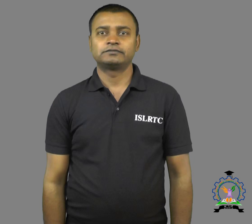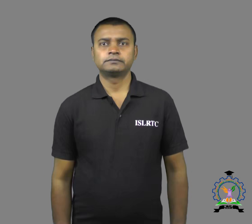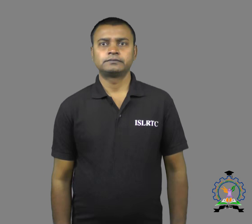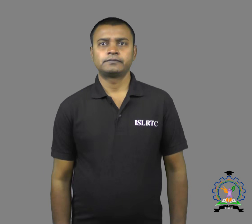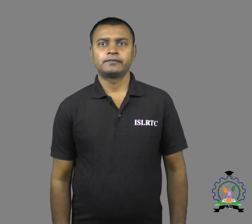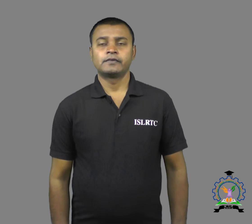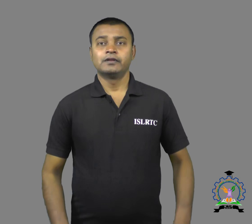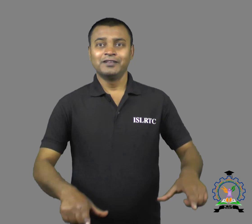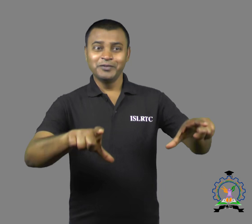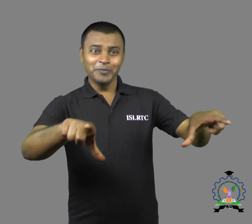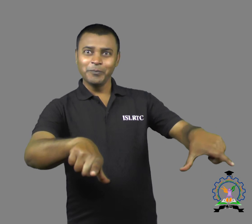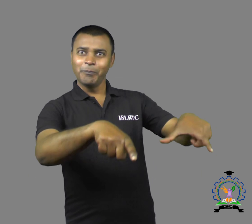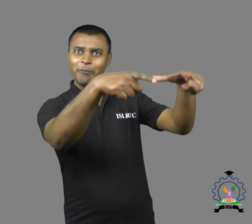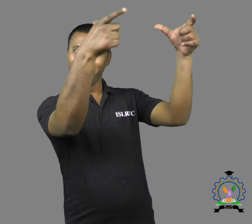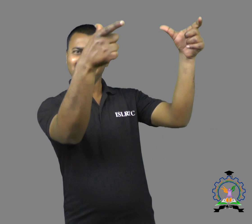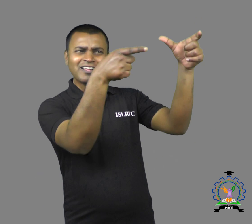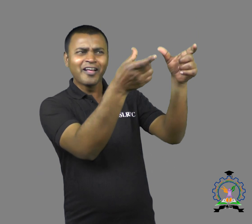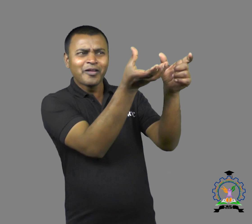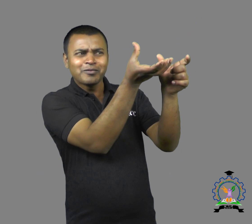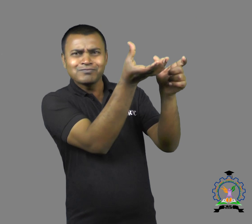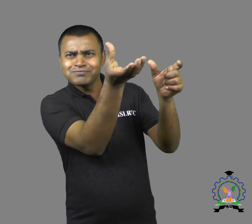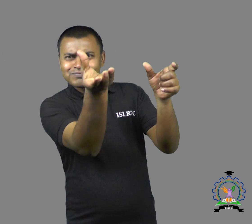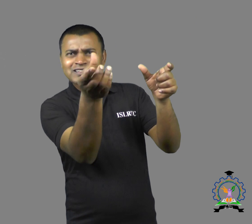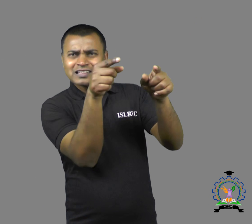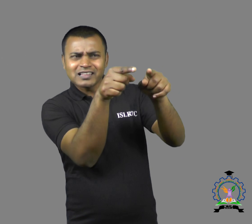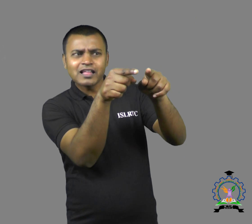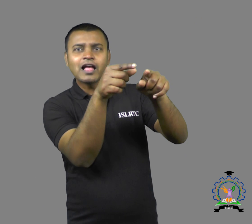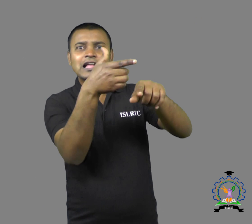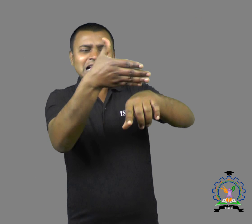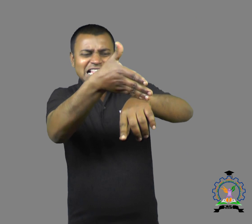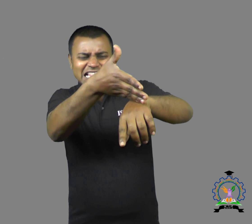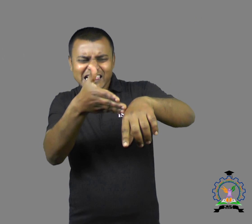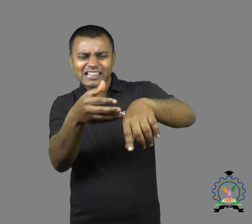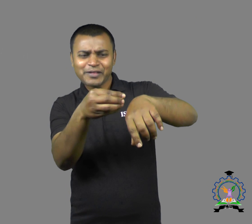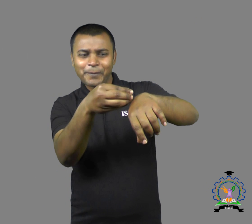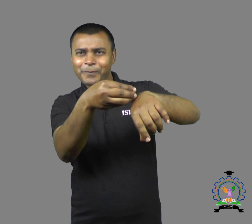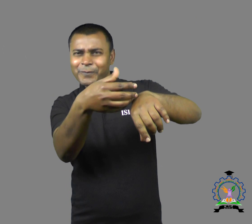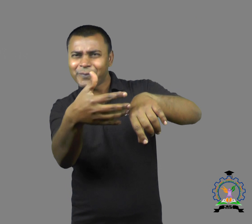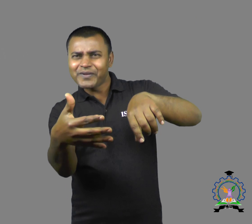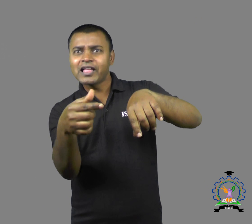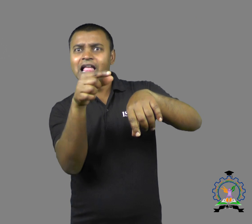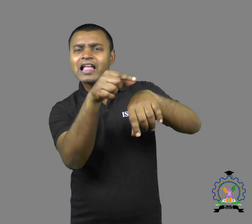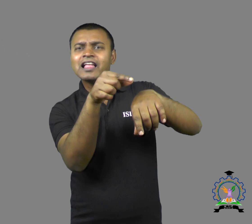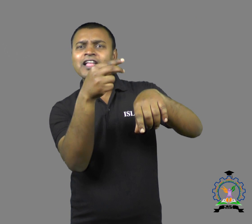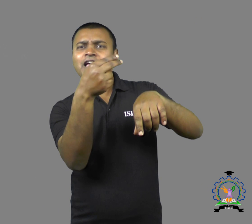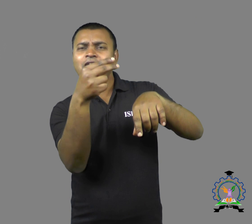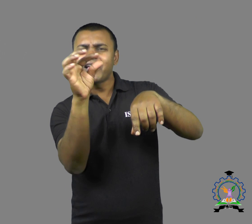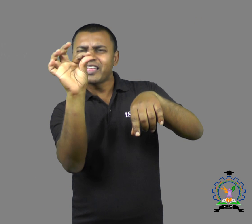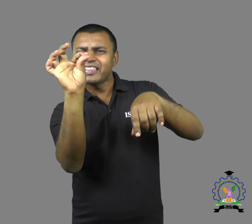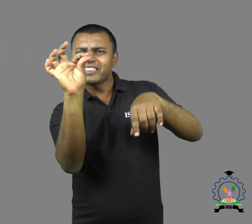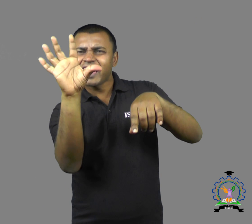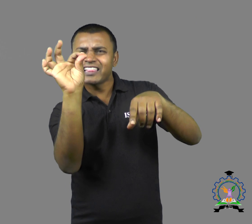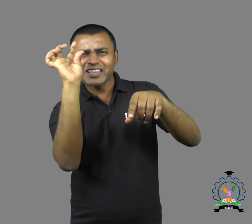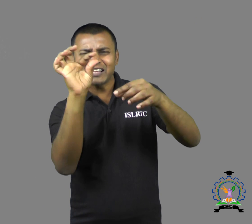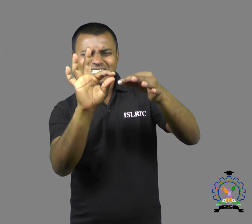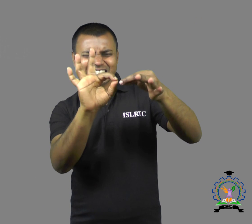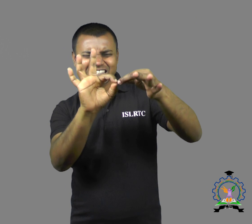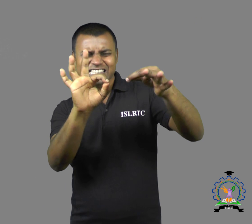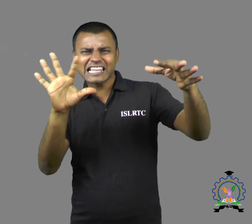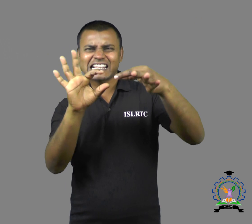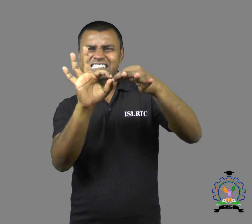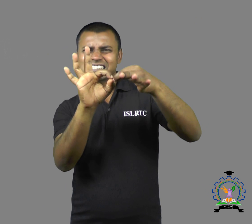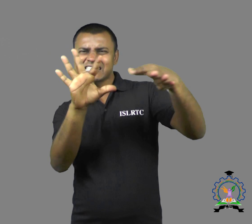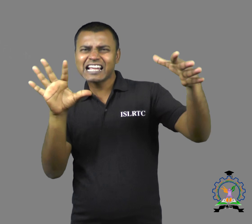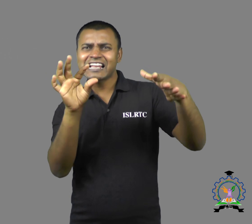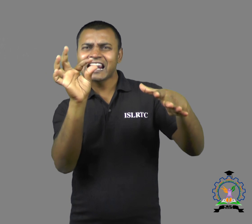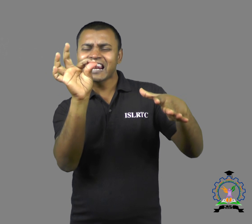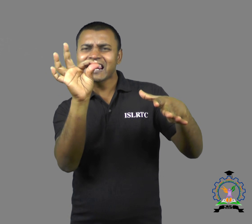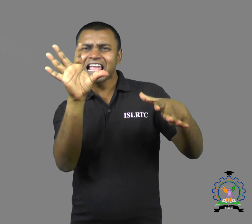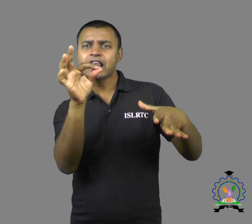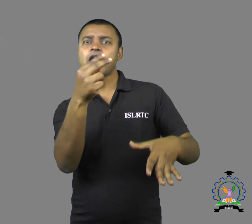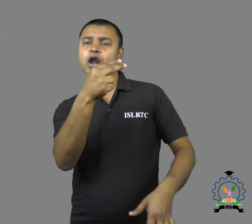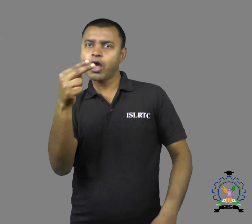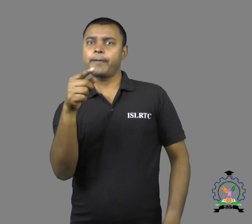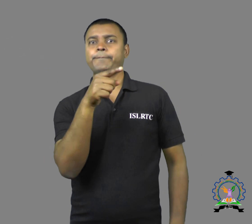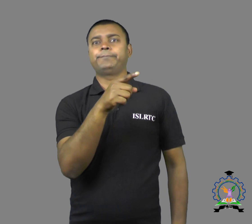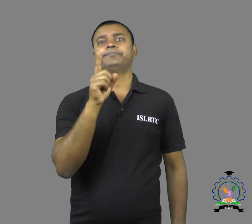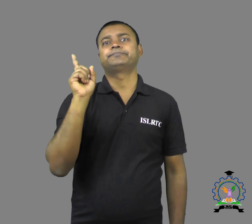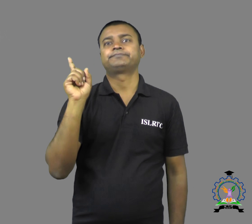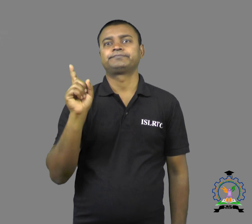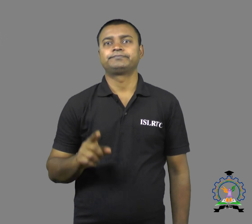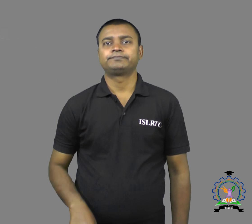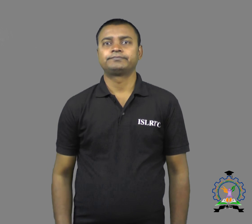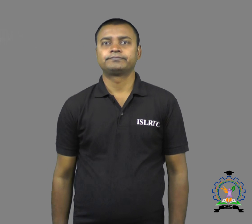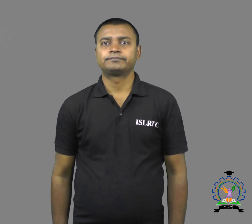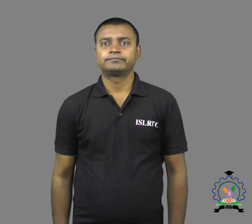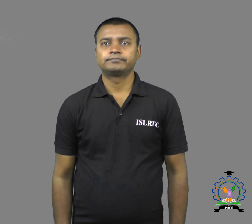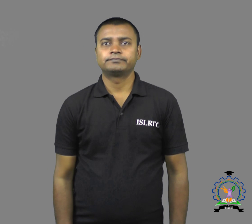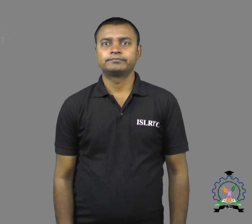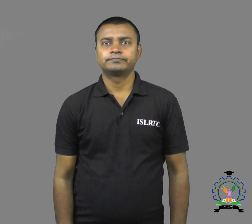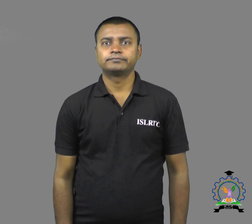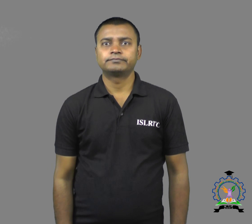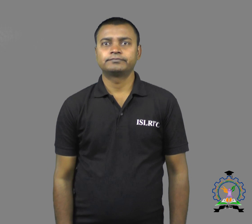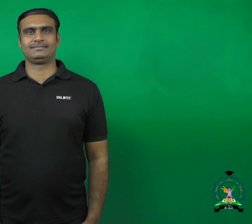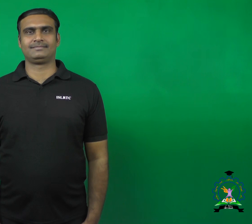Guttation